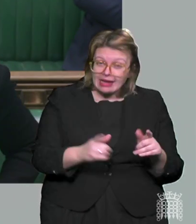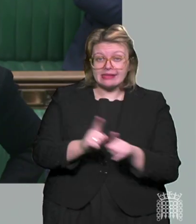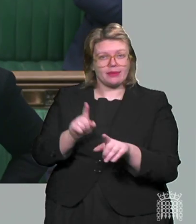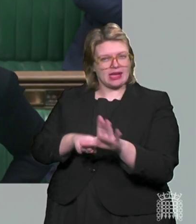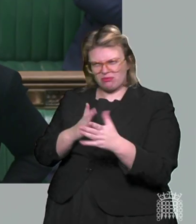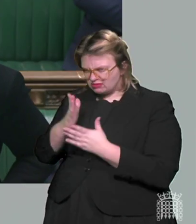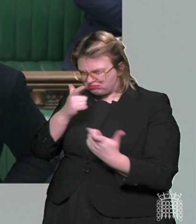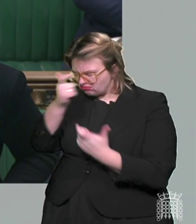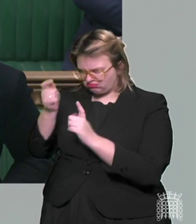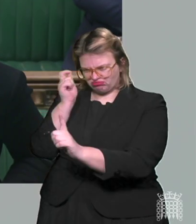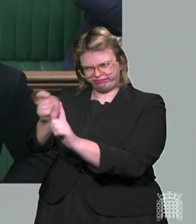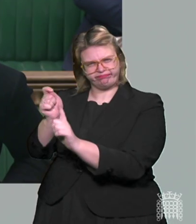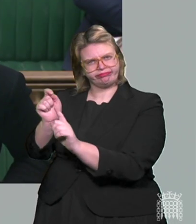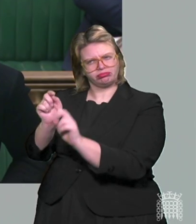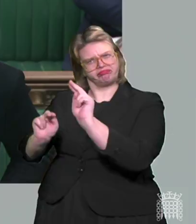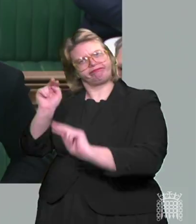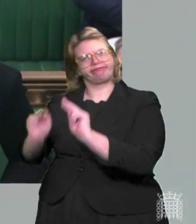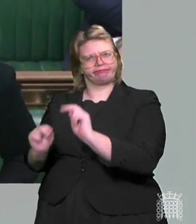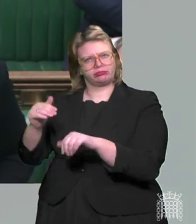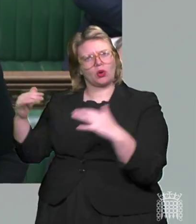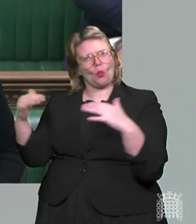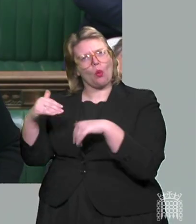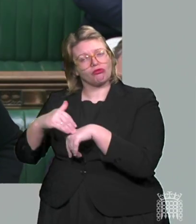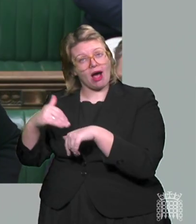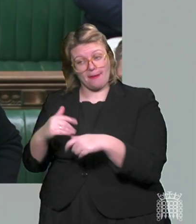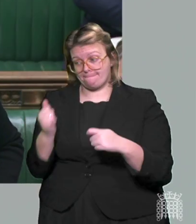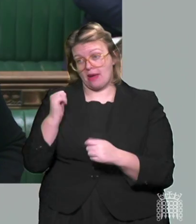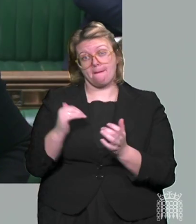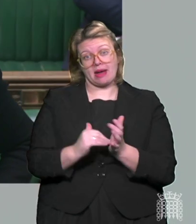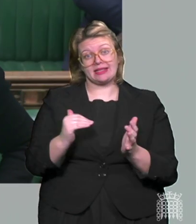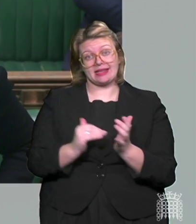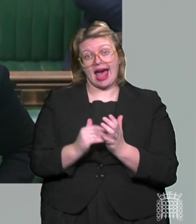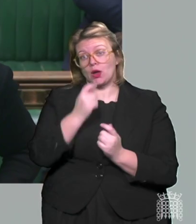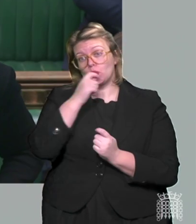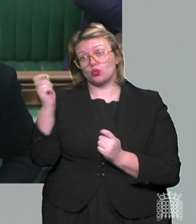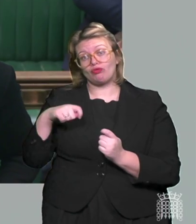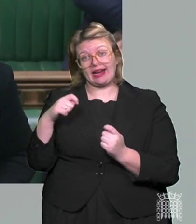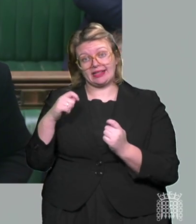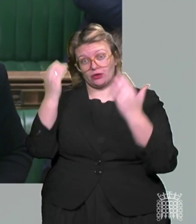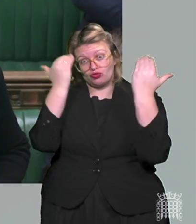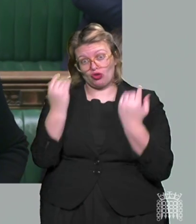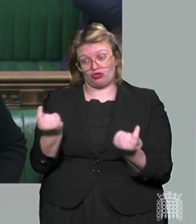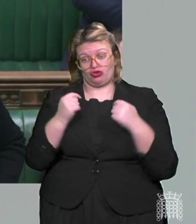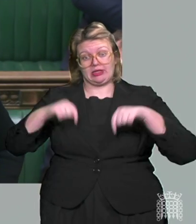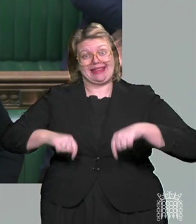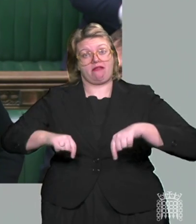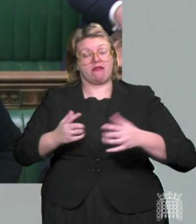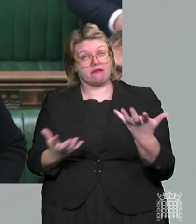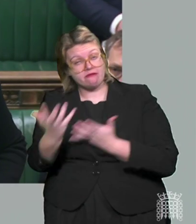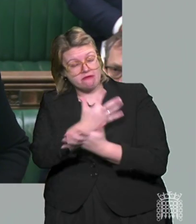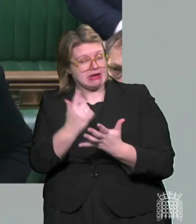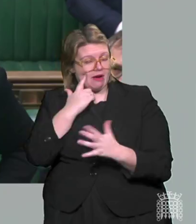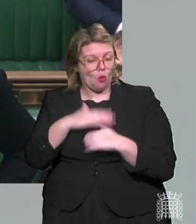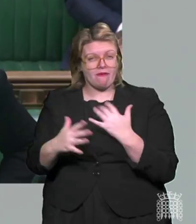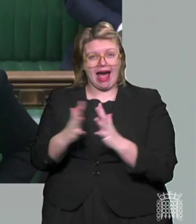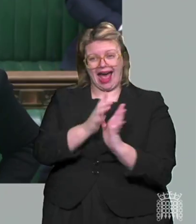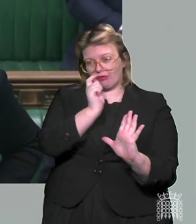On Monday I met a delegation of Ukrainian judges in this building and heard how they are approaching this monumental task.